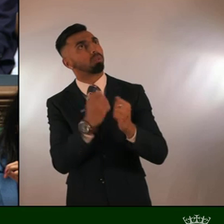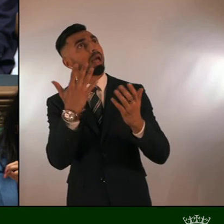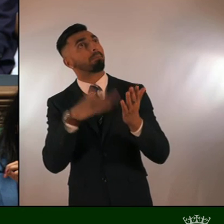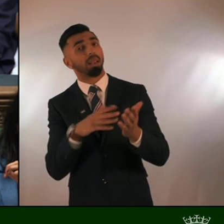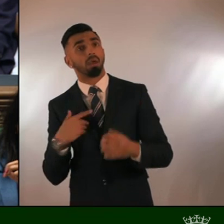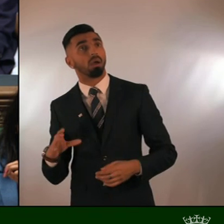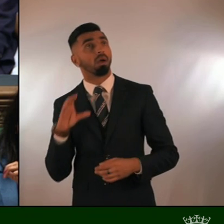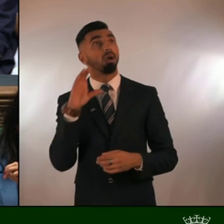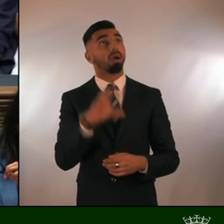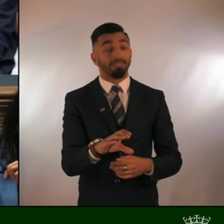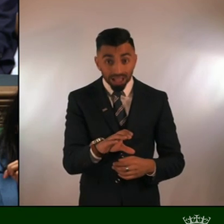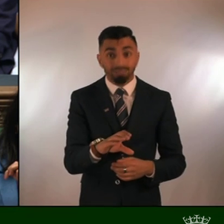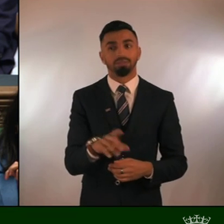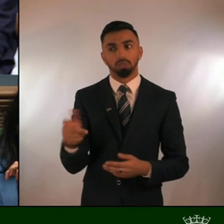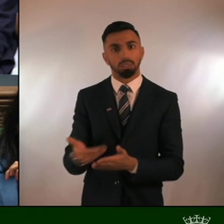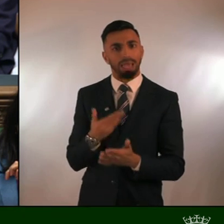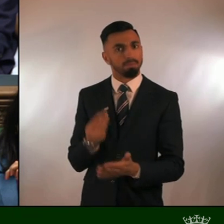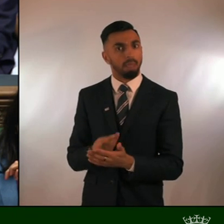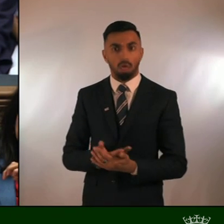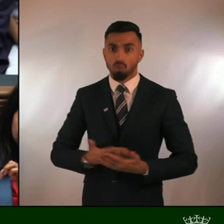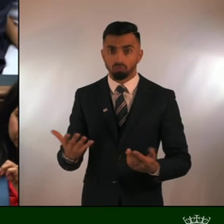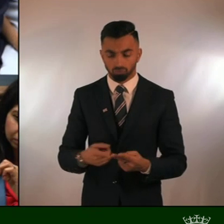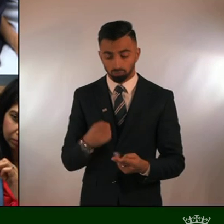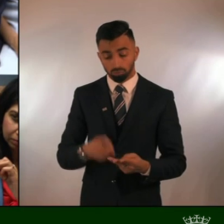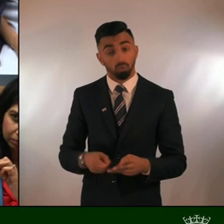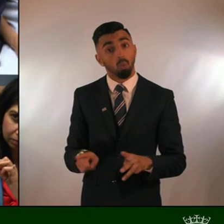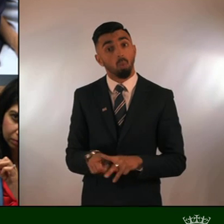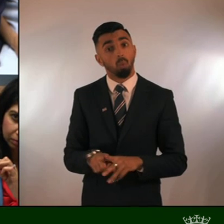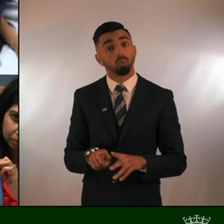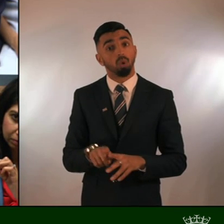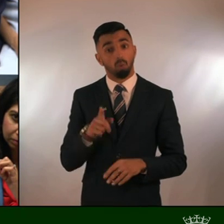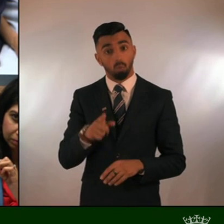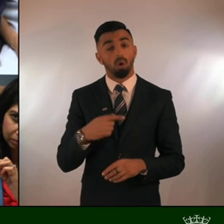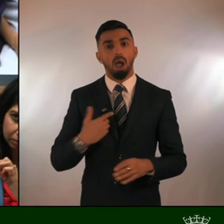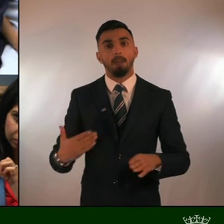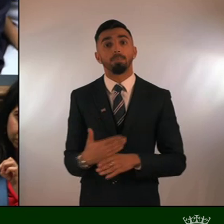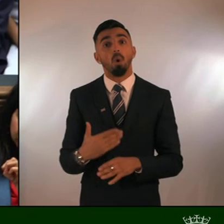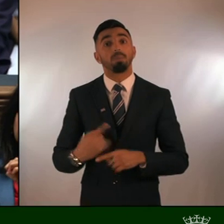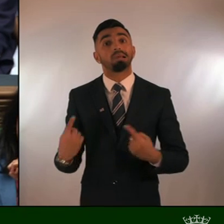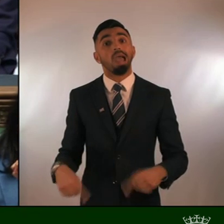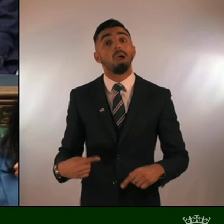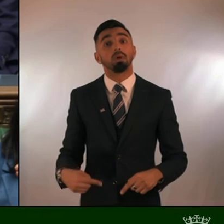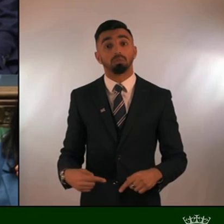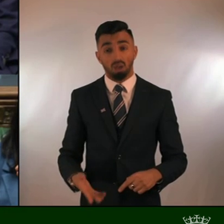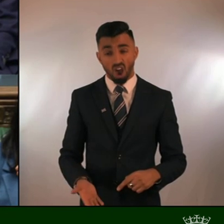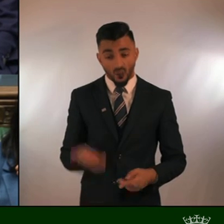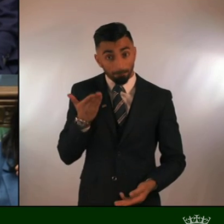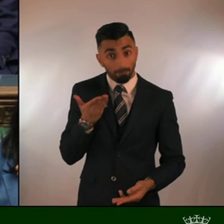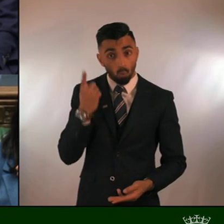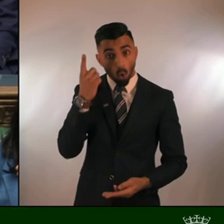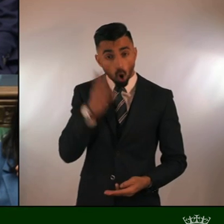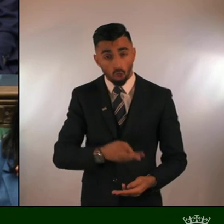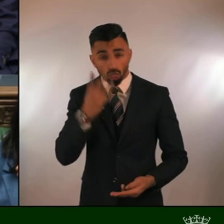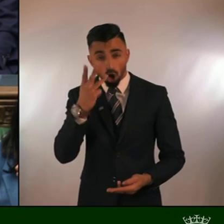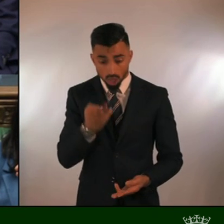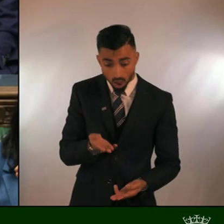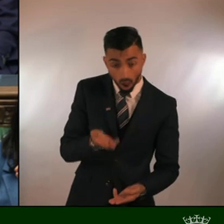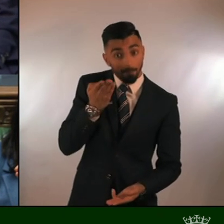And, to cut taxes on employment, I will deliver our promise to increase the employment allowance by a third to £4,000.